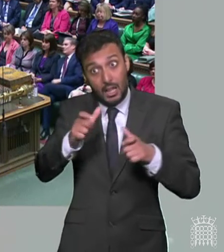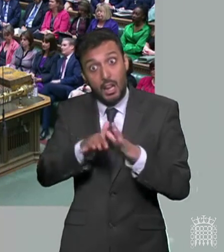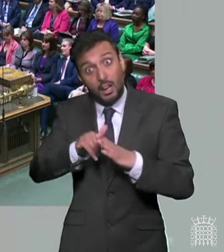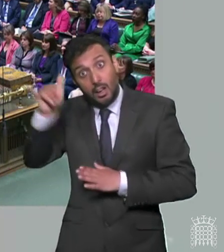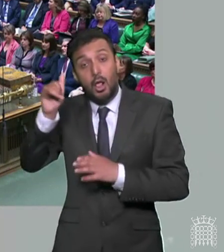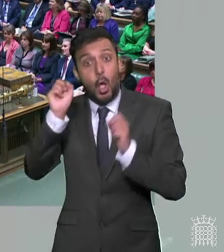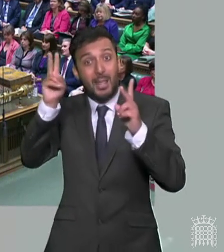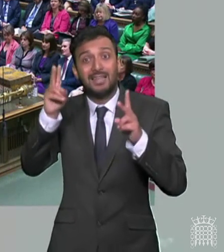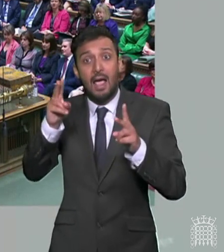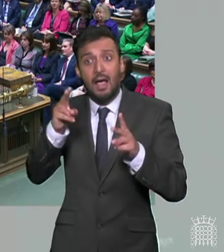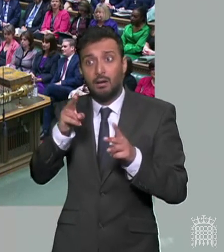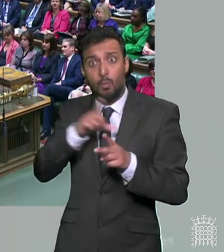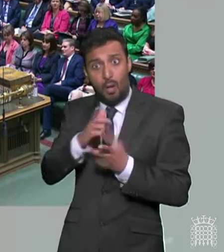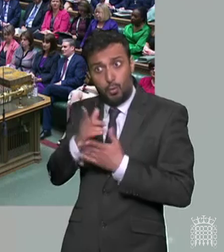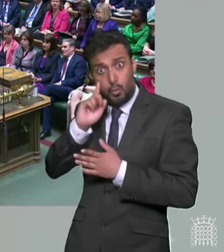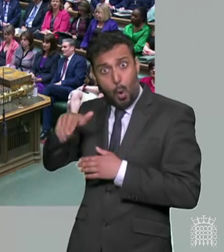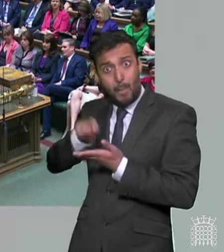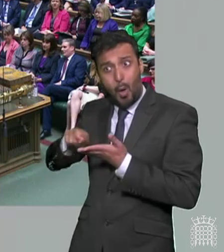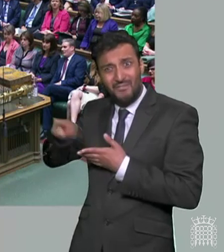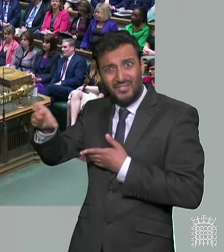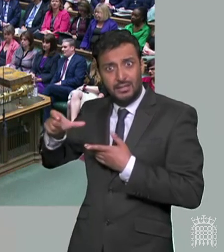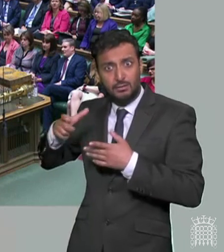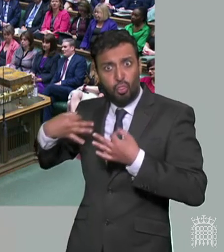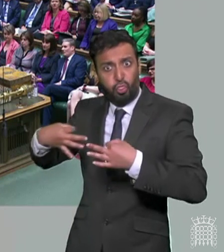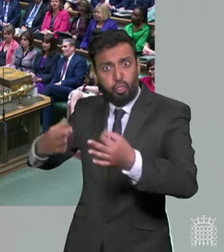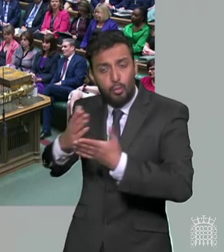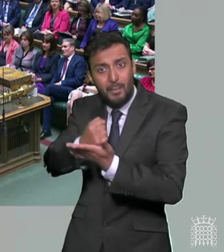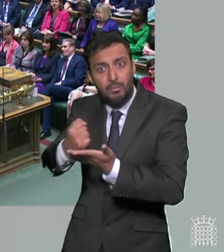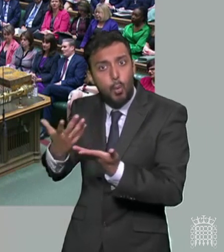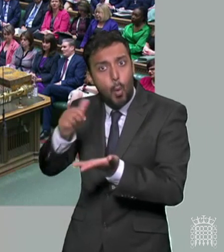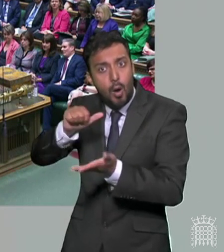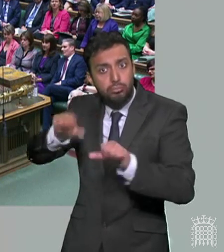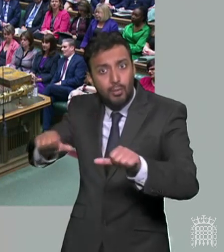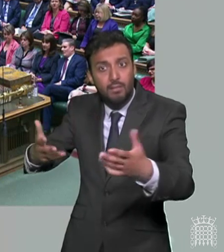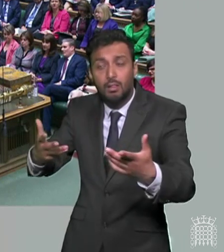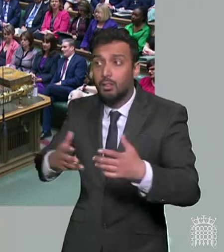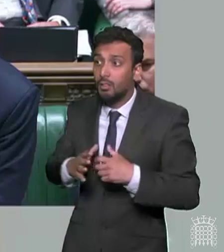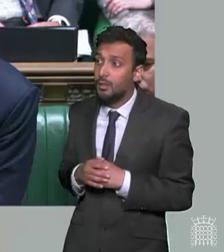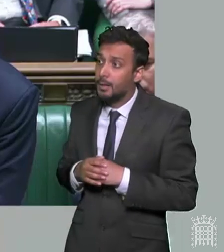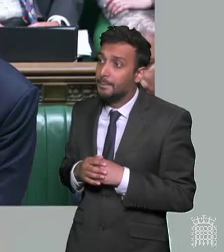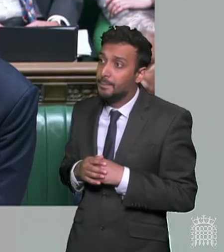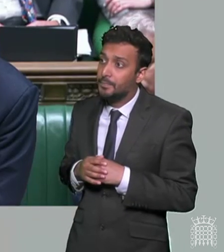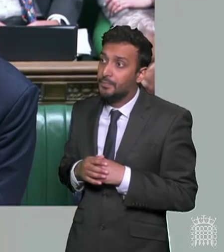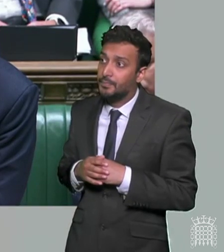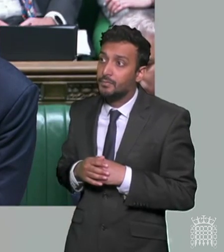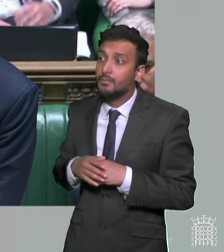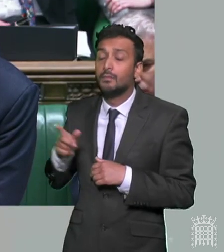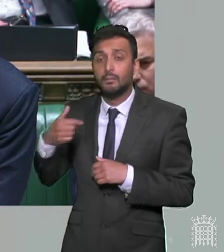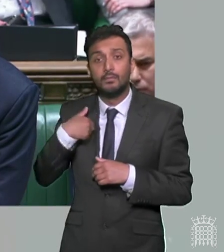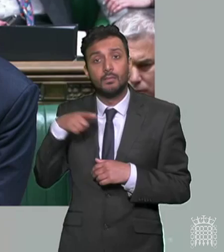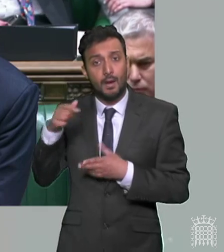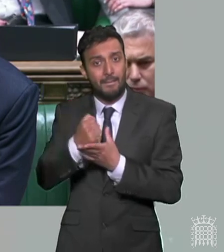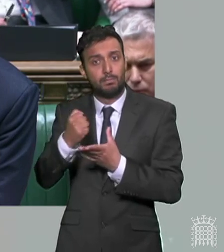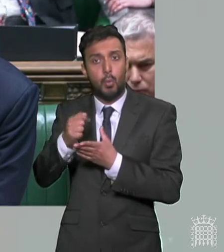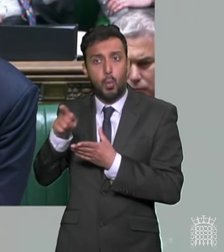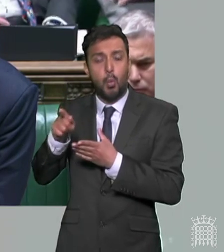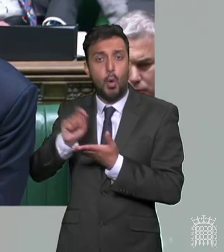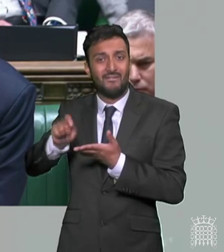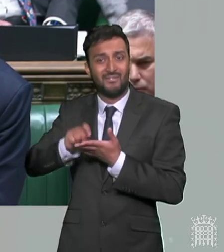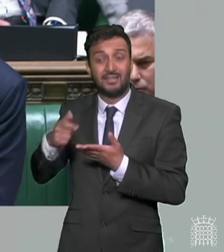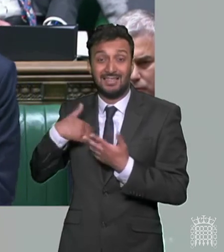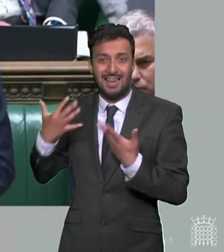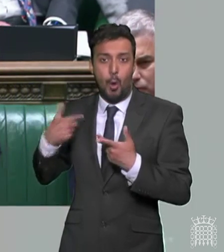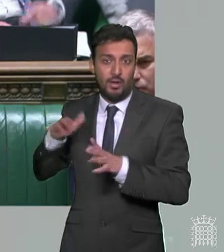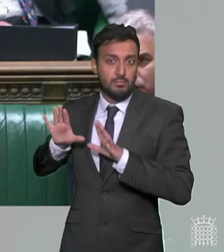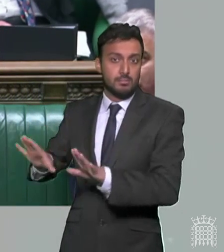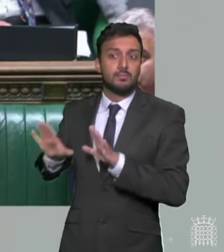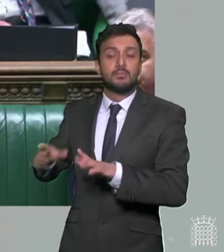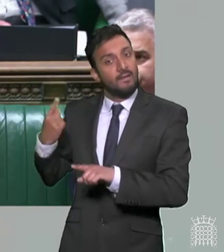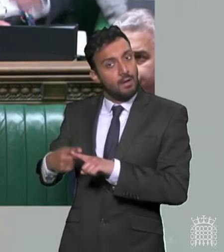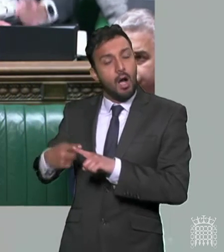I thank the right honourable and learned Gentleman very much, but I can tell him, actually, that what we are doing is massively increasing the speed with which the Passport Office delivers.